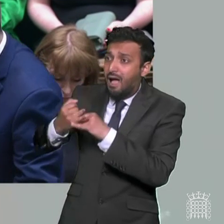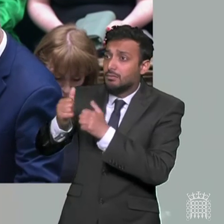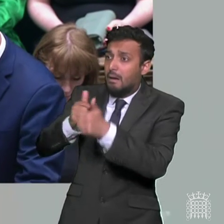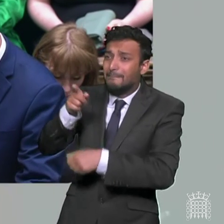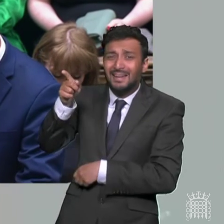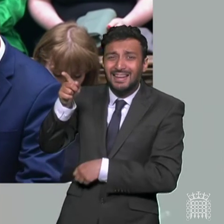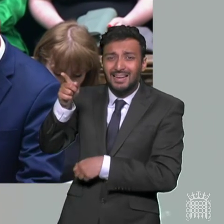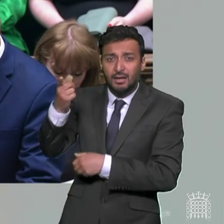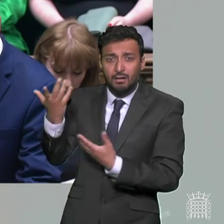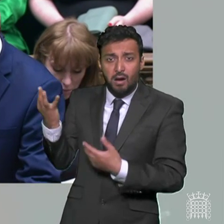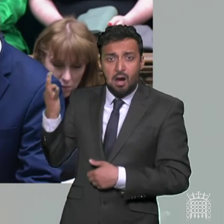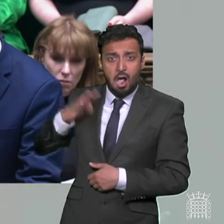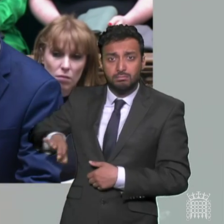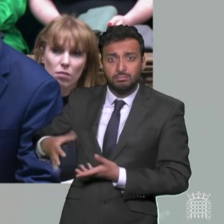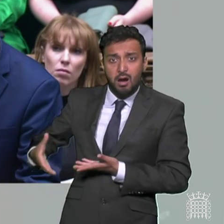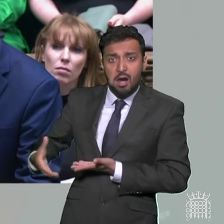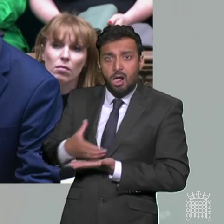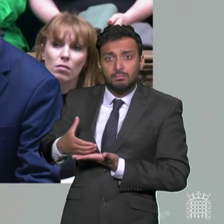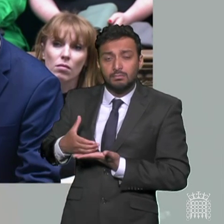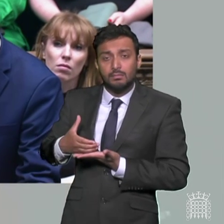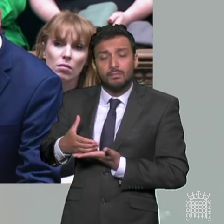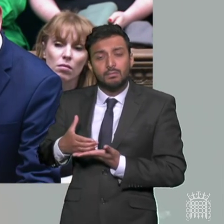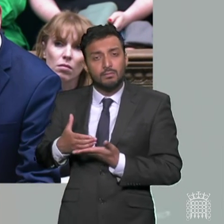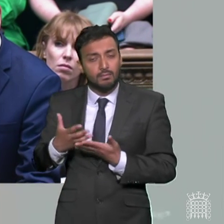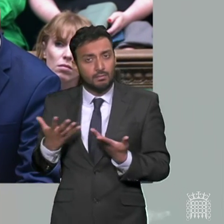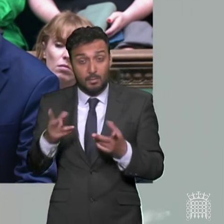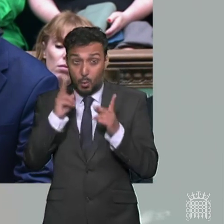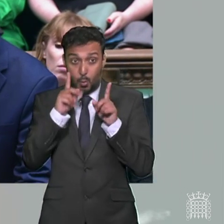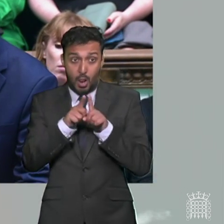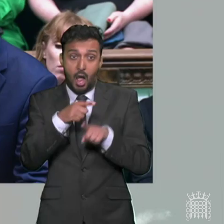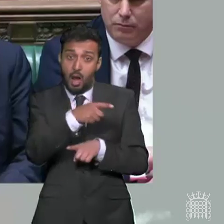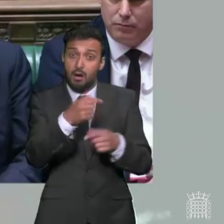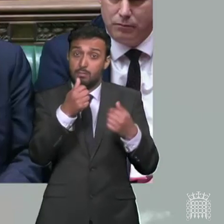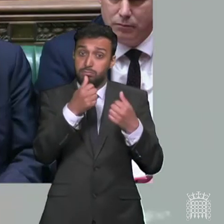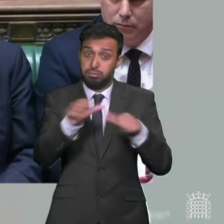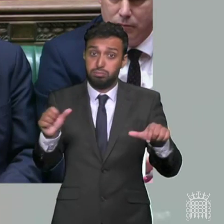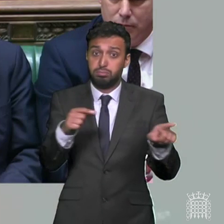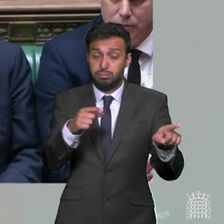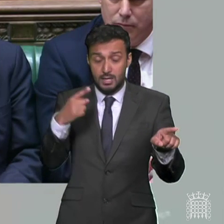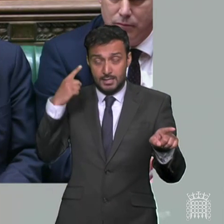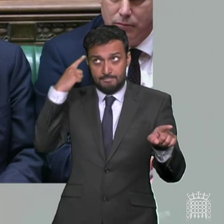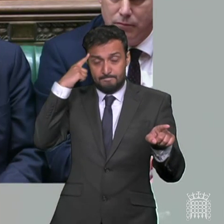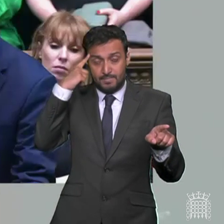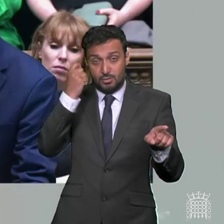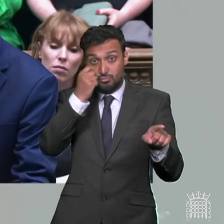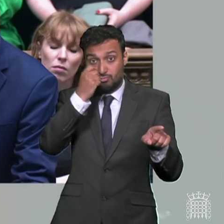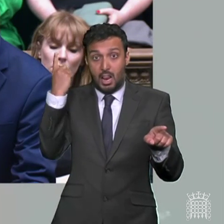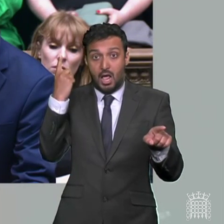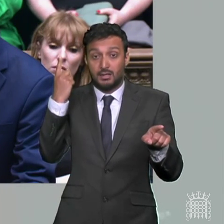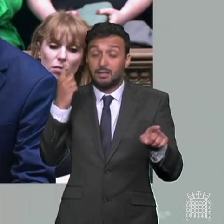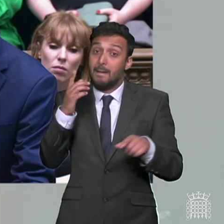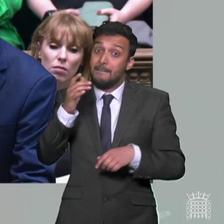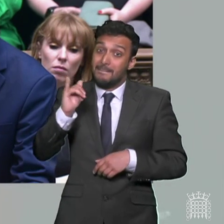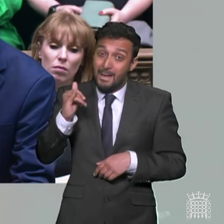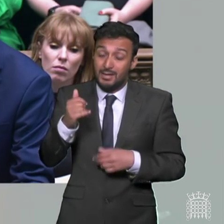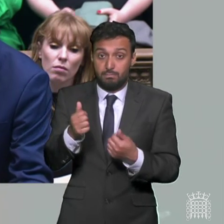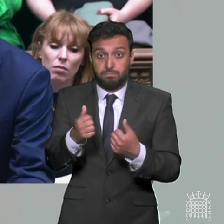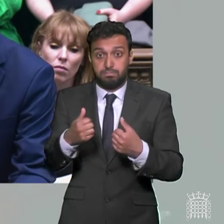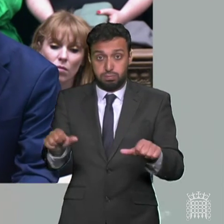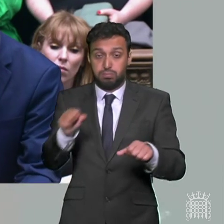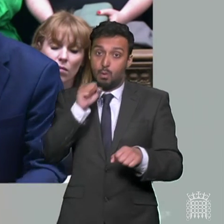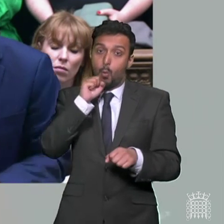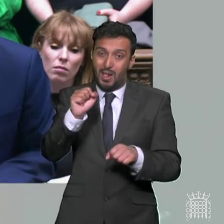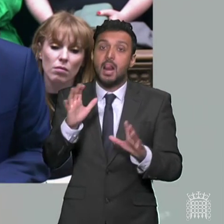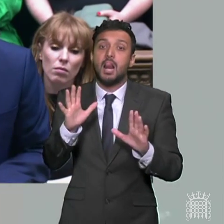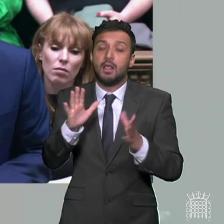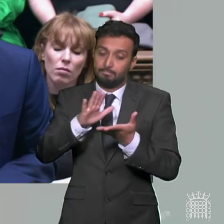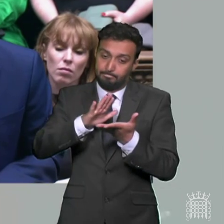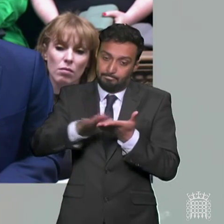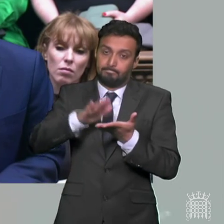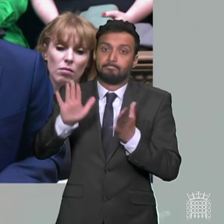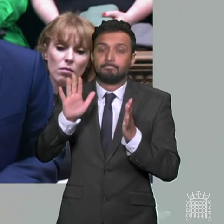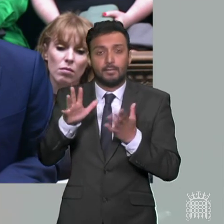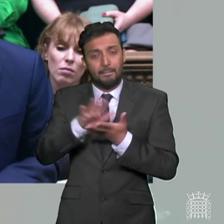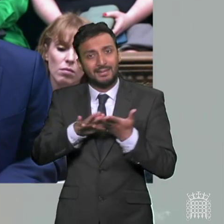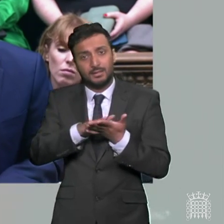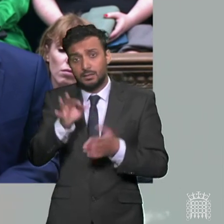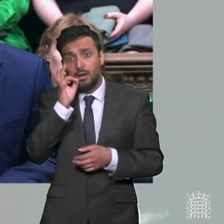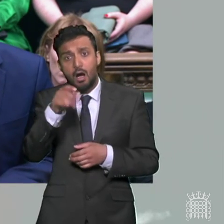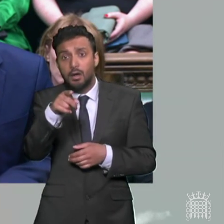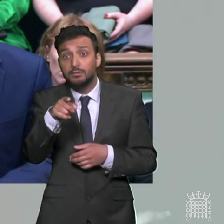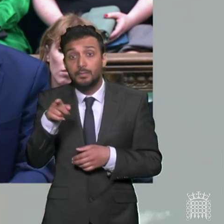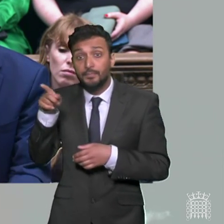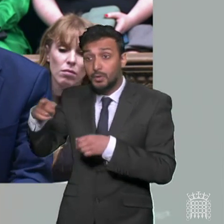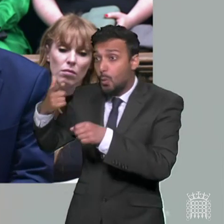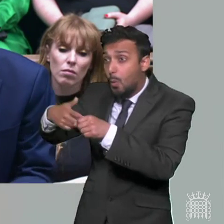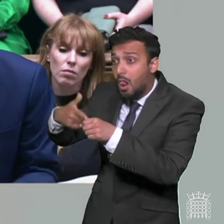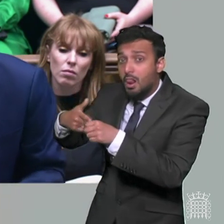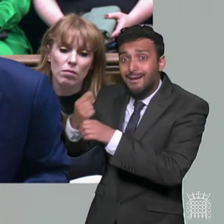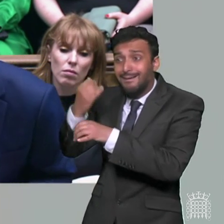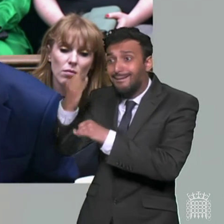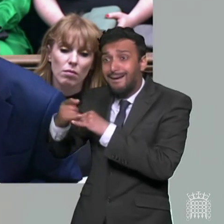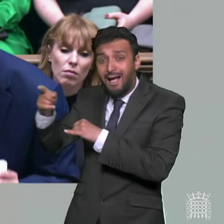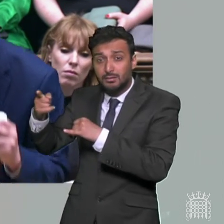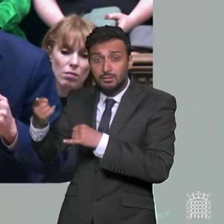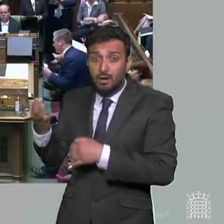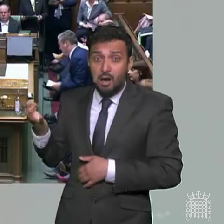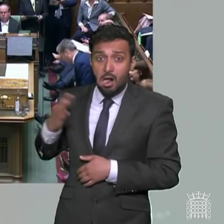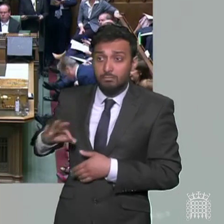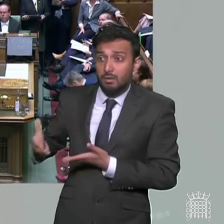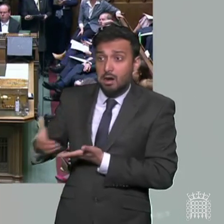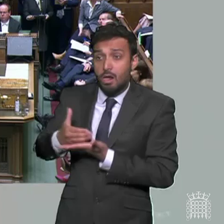It sounds like he has finally seen sense and the inevitable U-turn may finally have arrived, so when can people across the country expect him to use those oil and gas profits to bring down their bills?